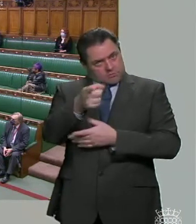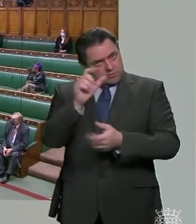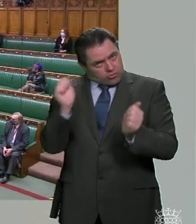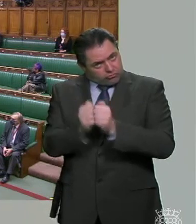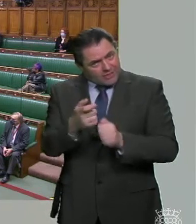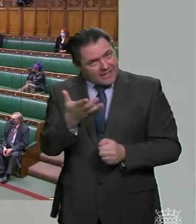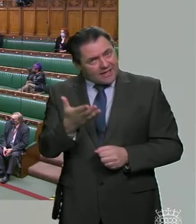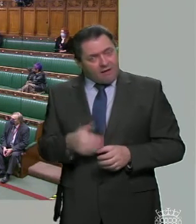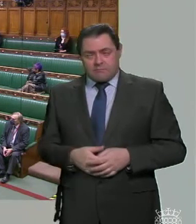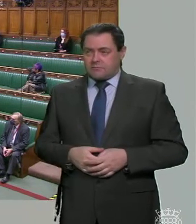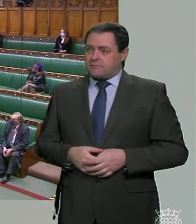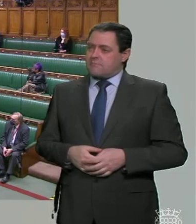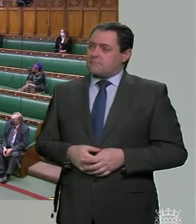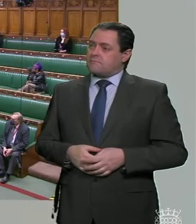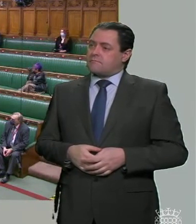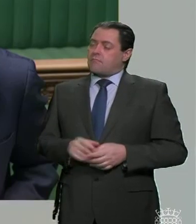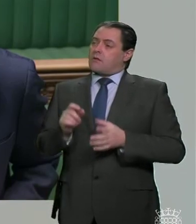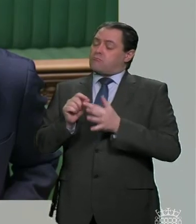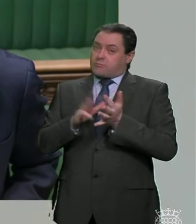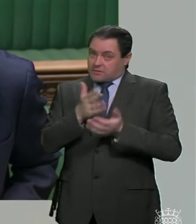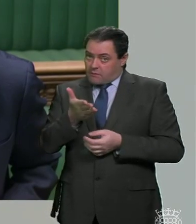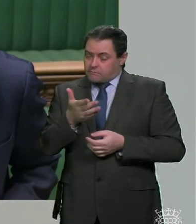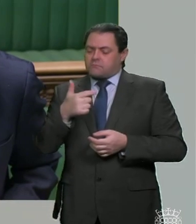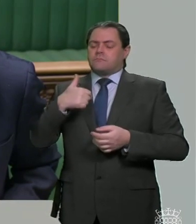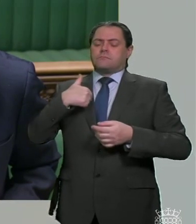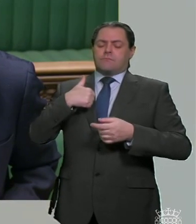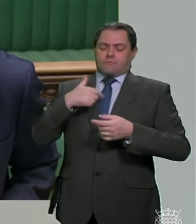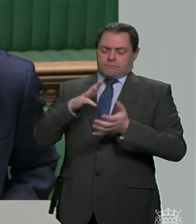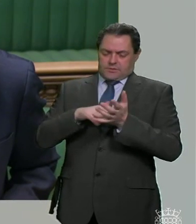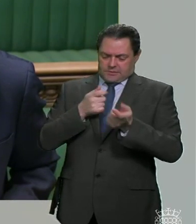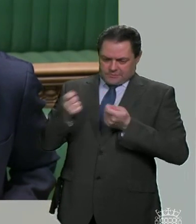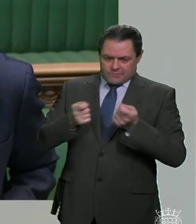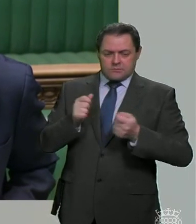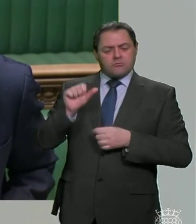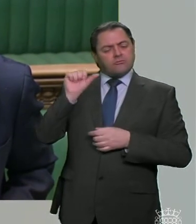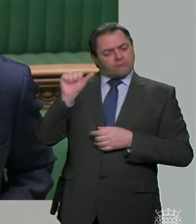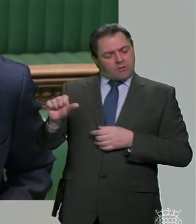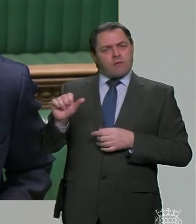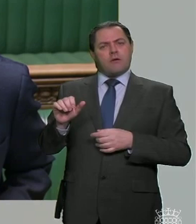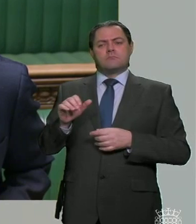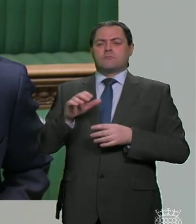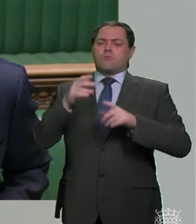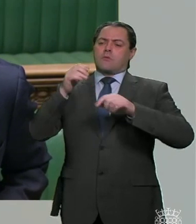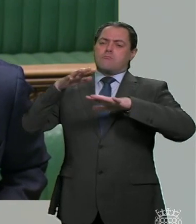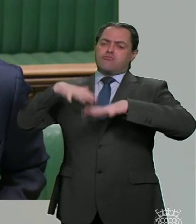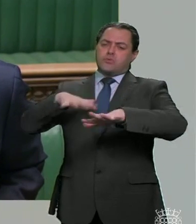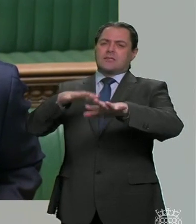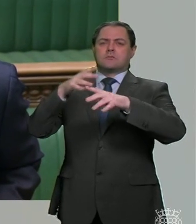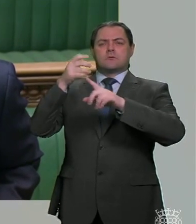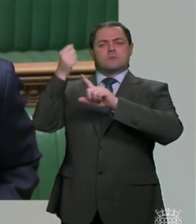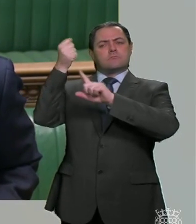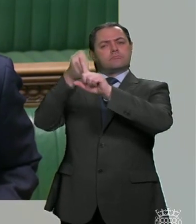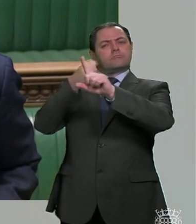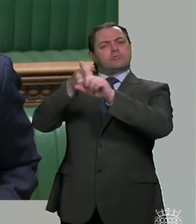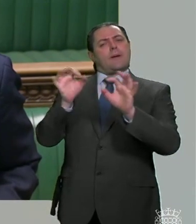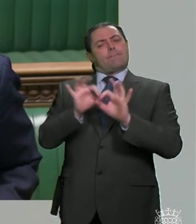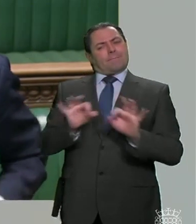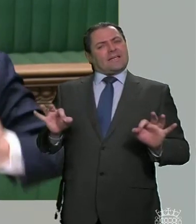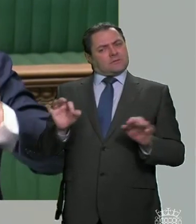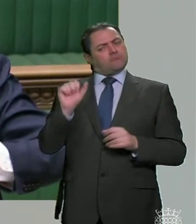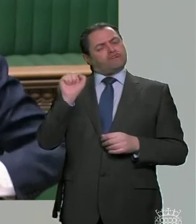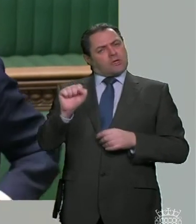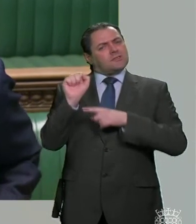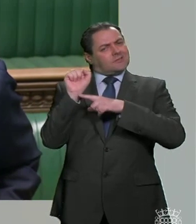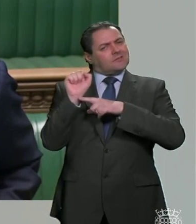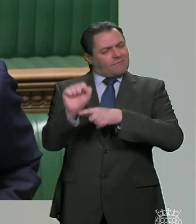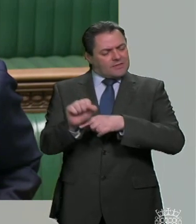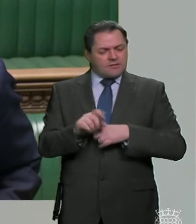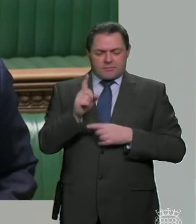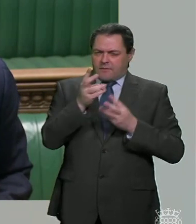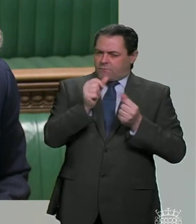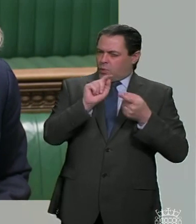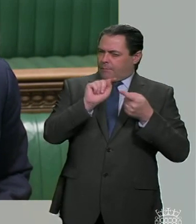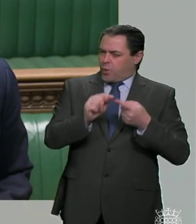The honourable Lady is quite right to stick up for peaceful protest, and I understand and sympathise with that, but there are a couple of points.